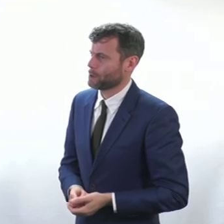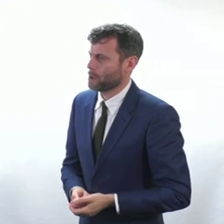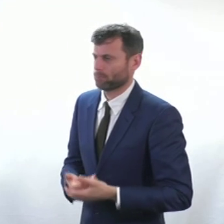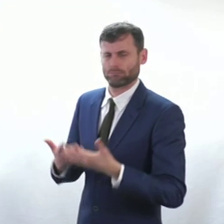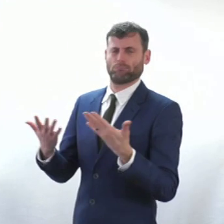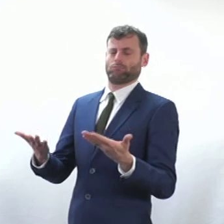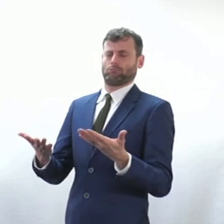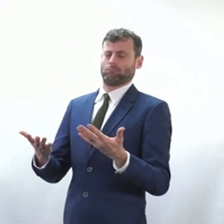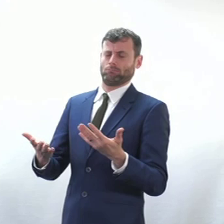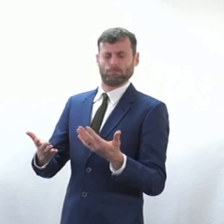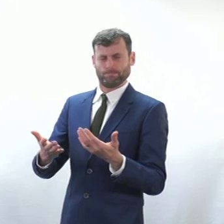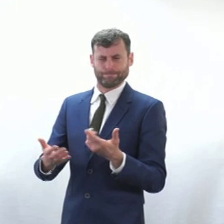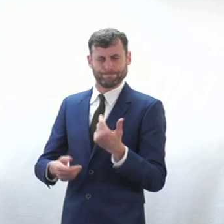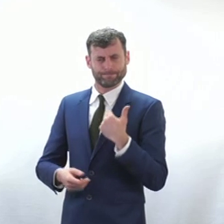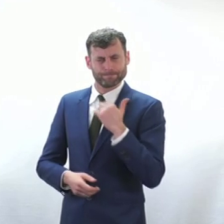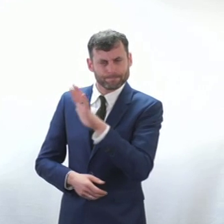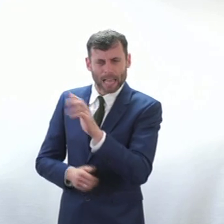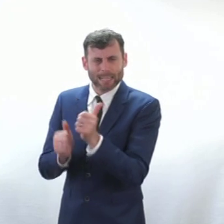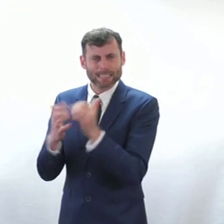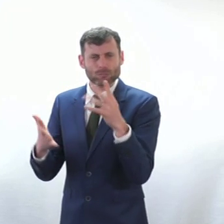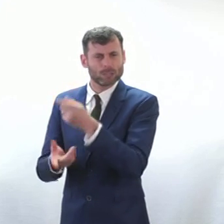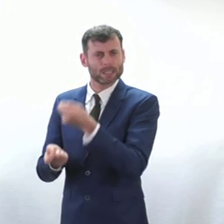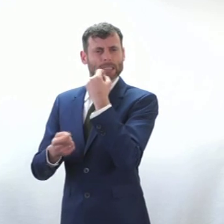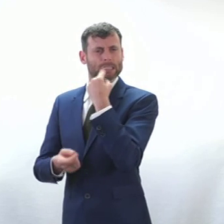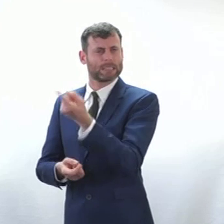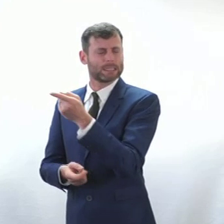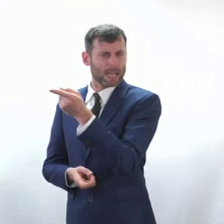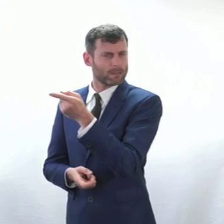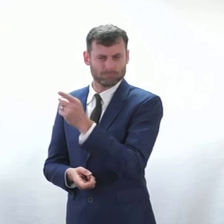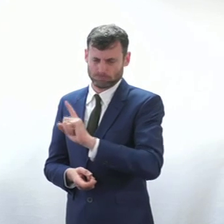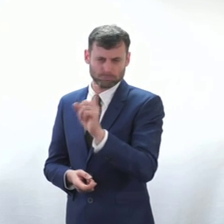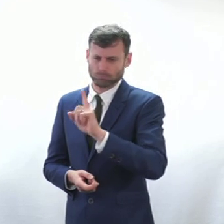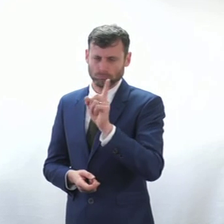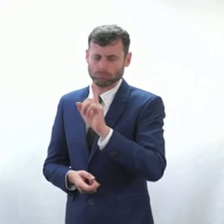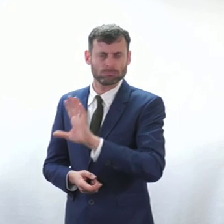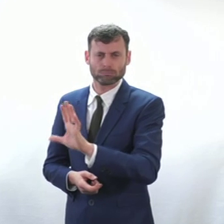I really must respectfully disagree with the hon.